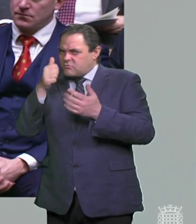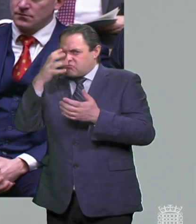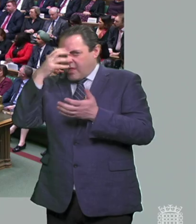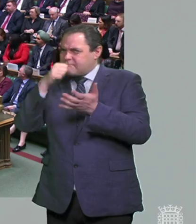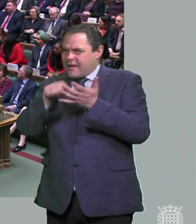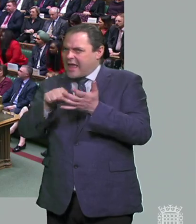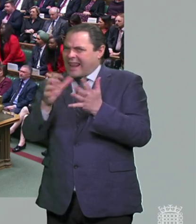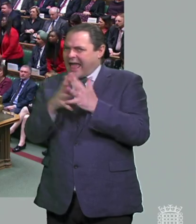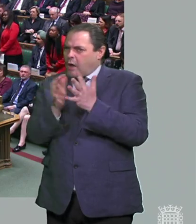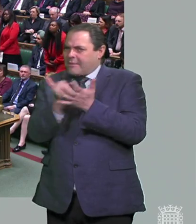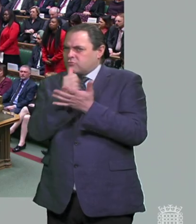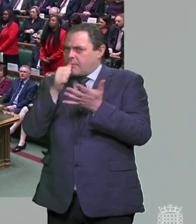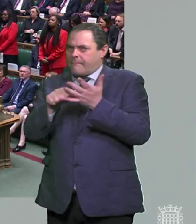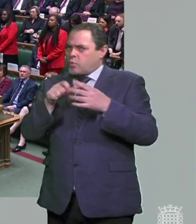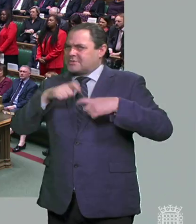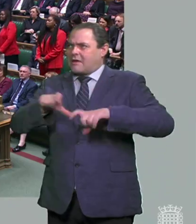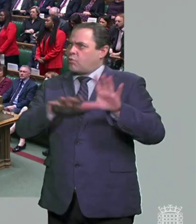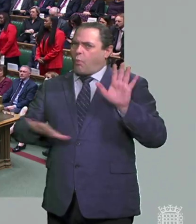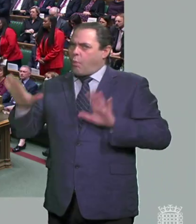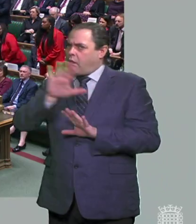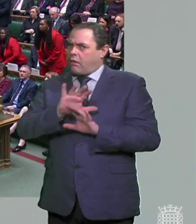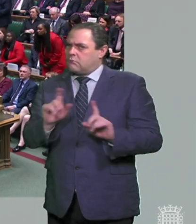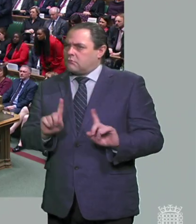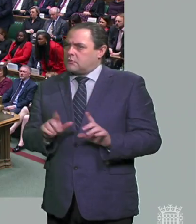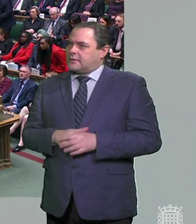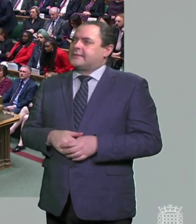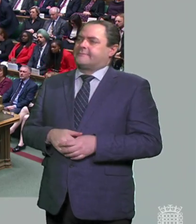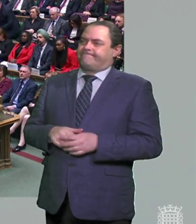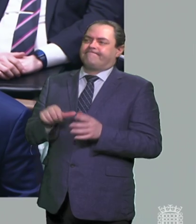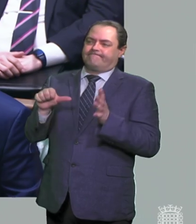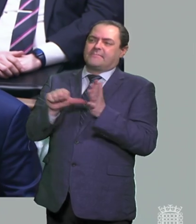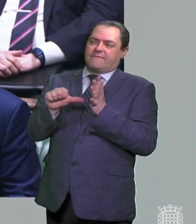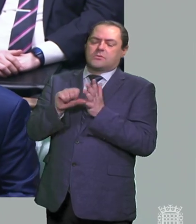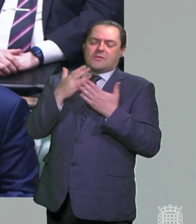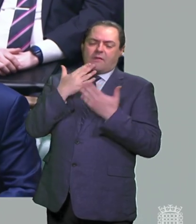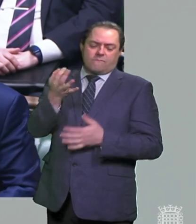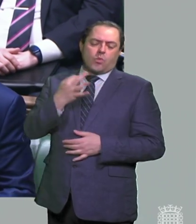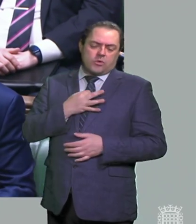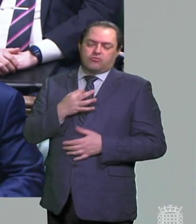It is an incredibly difficult time, and I thank the honourable Lady for her question.